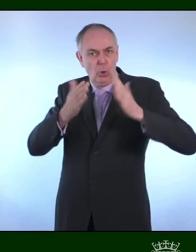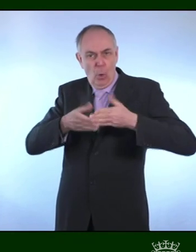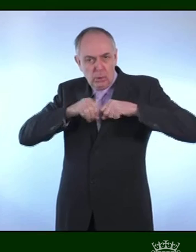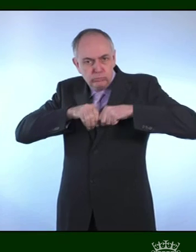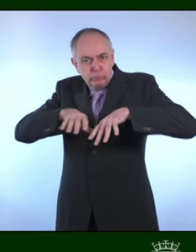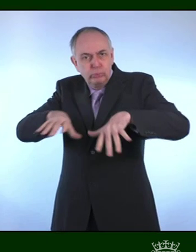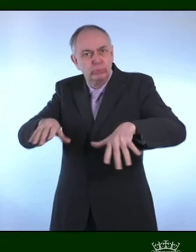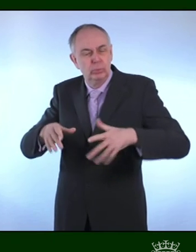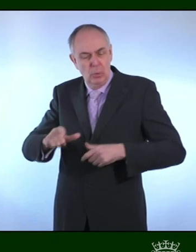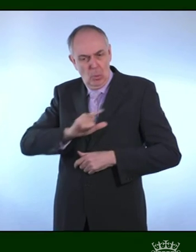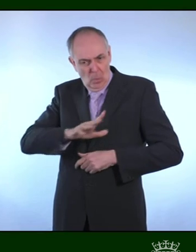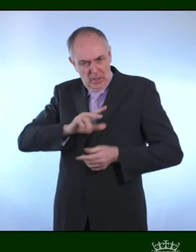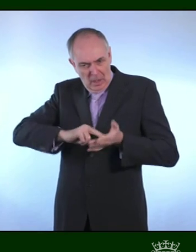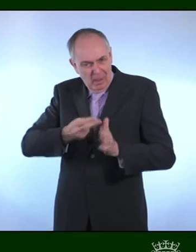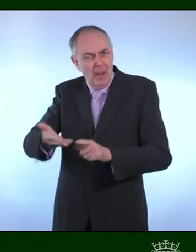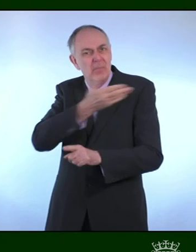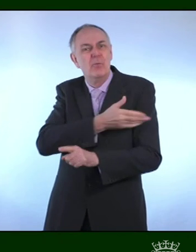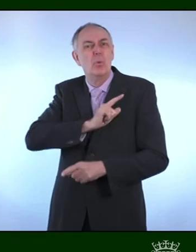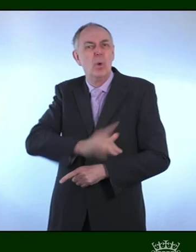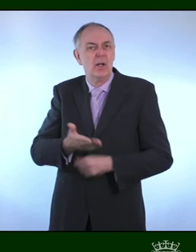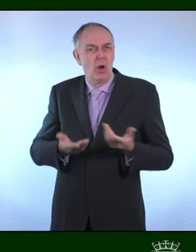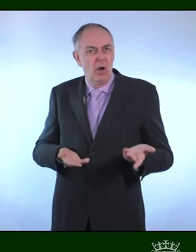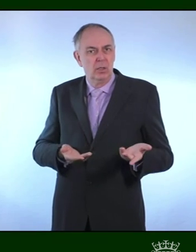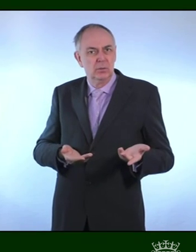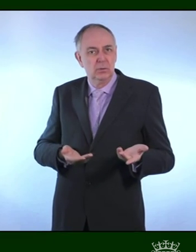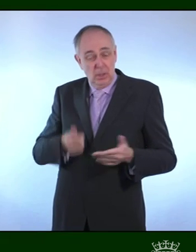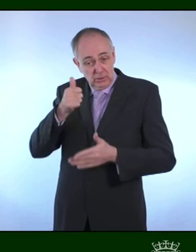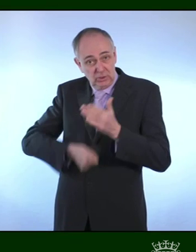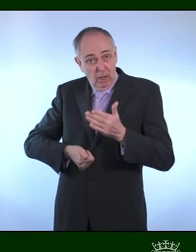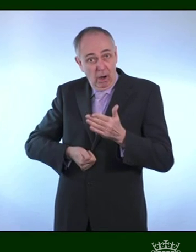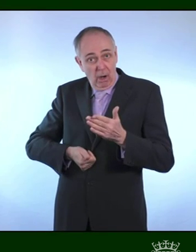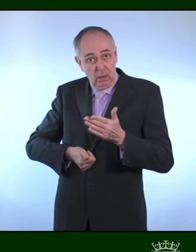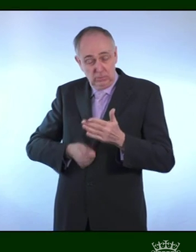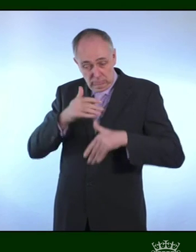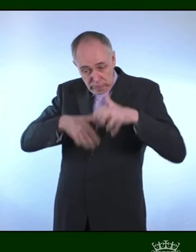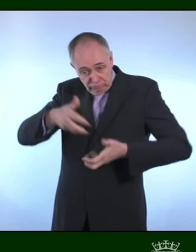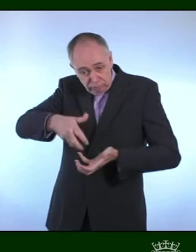What action is now being taken to get testing machines?